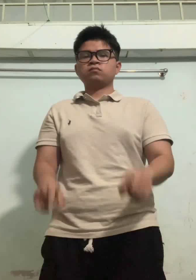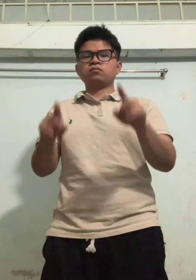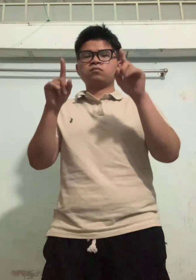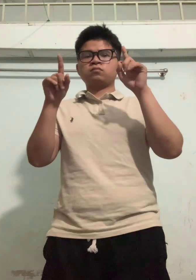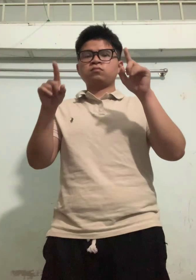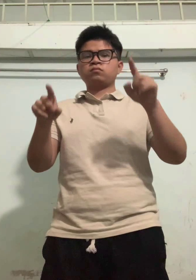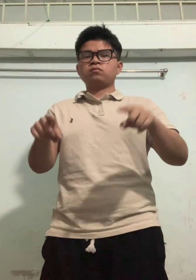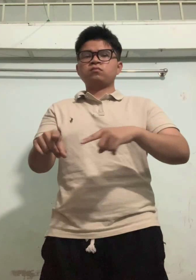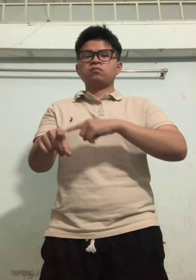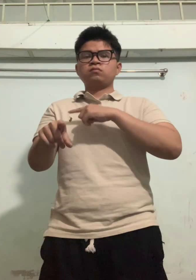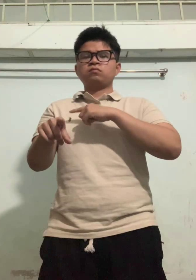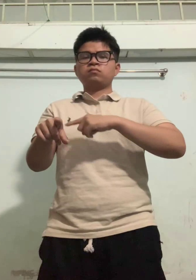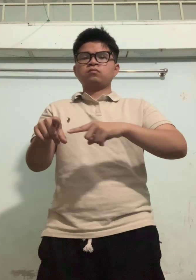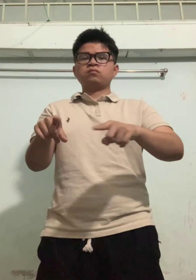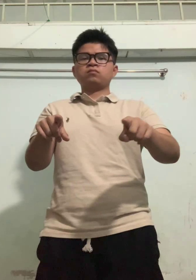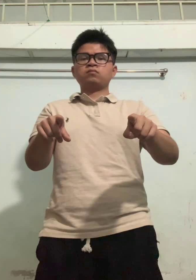phut